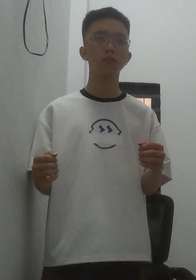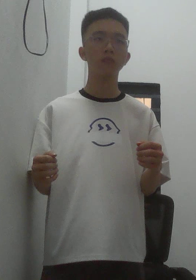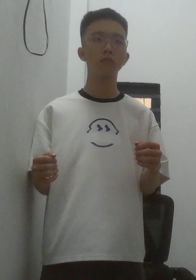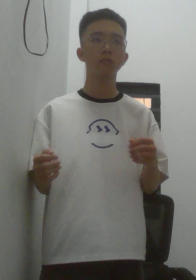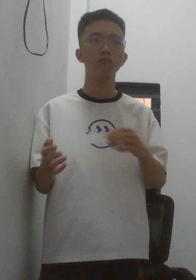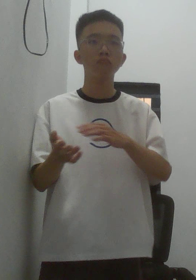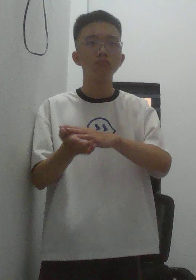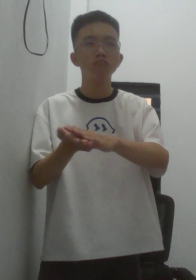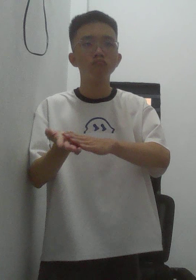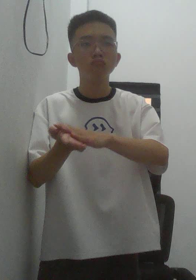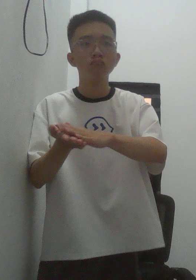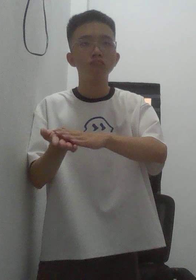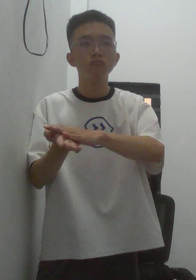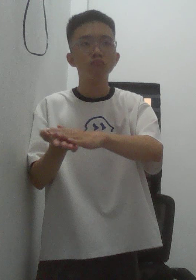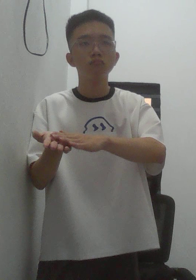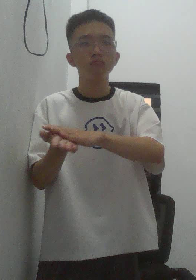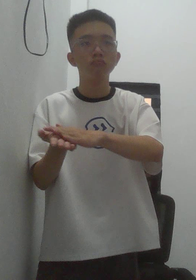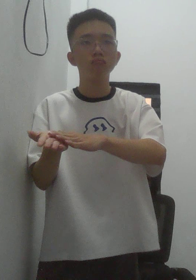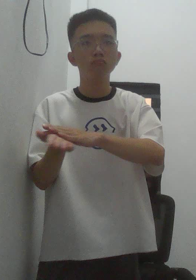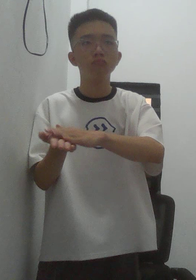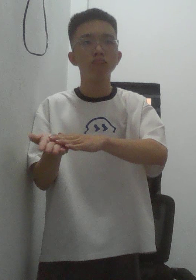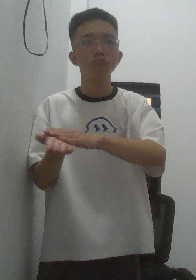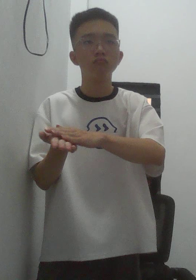xin loi